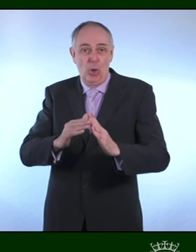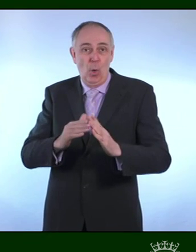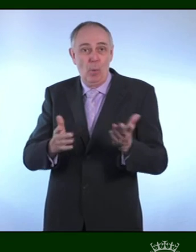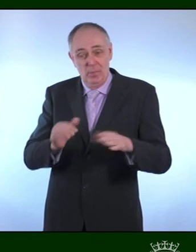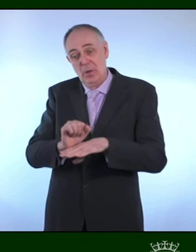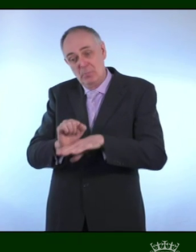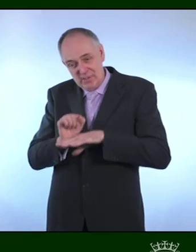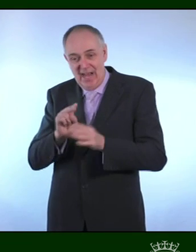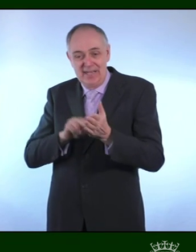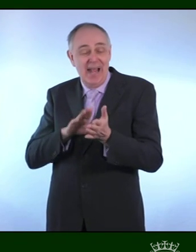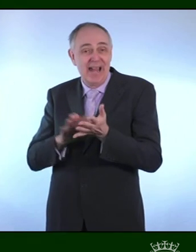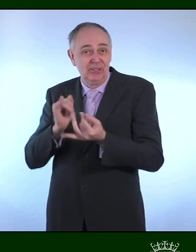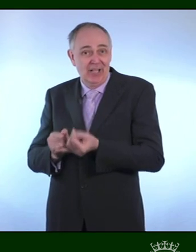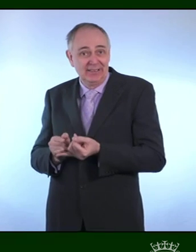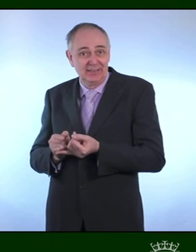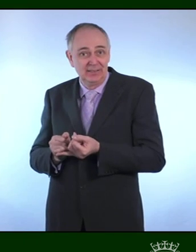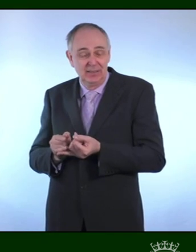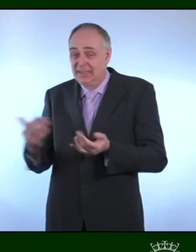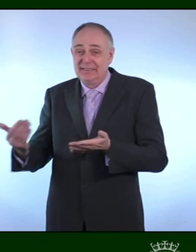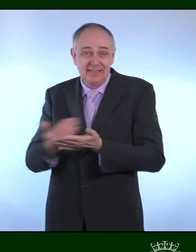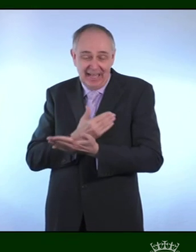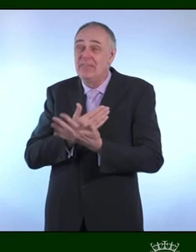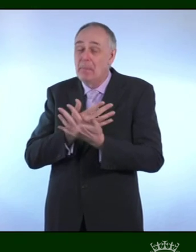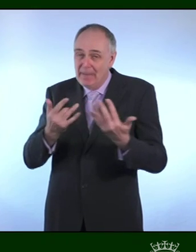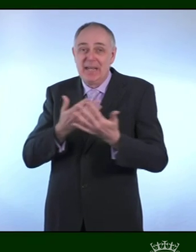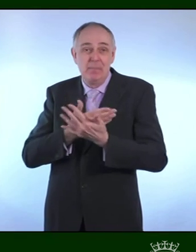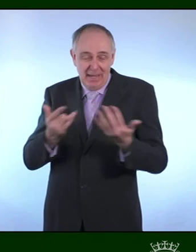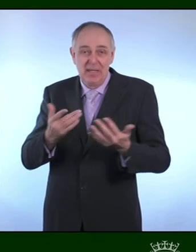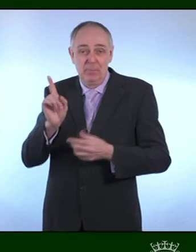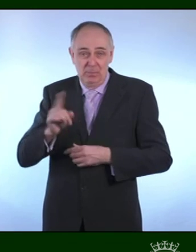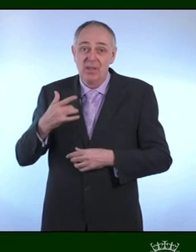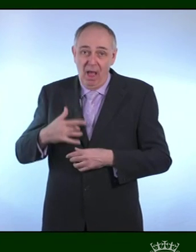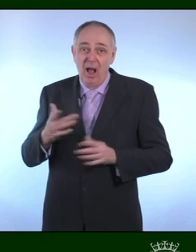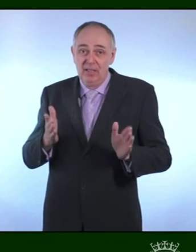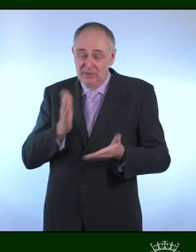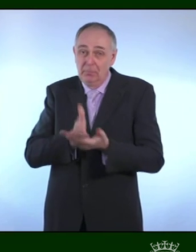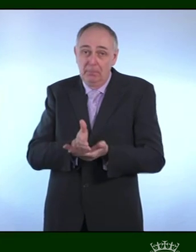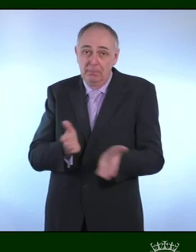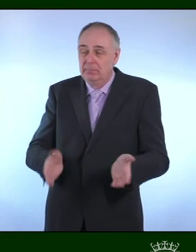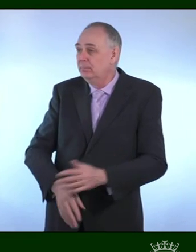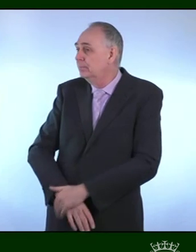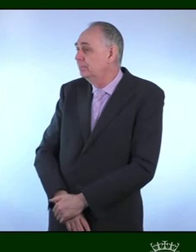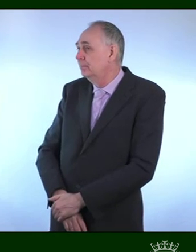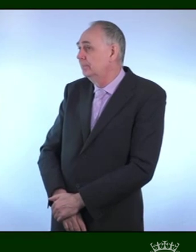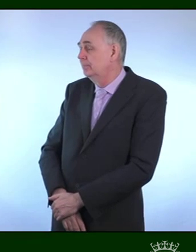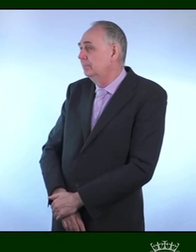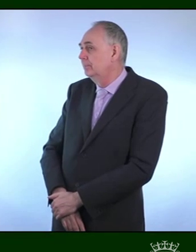home, protect our NHS and save many, many thousands of lives.